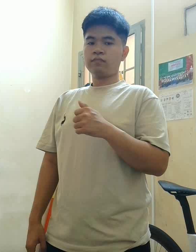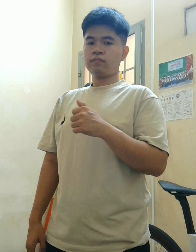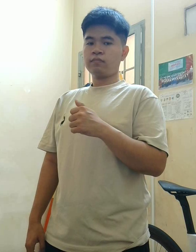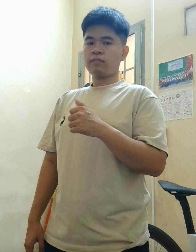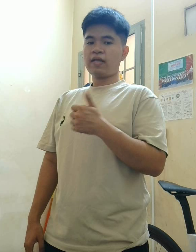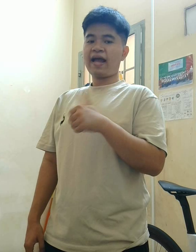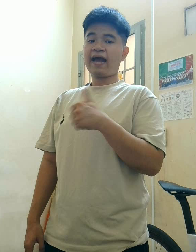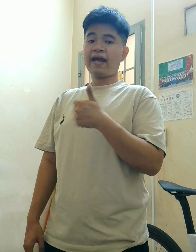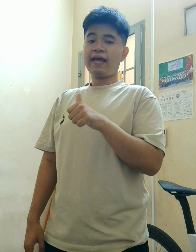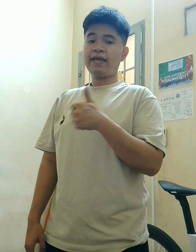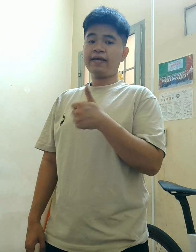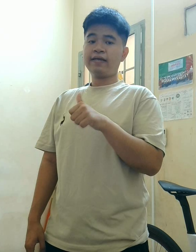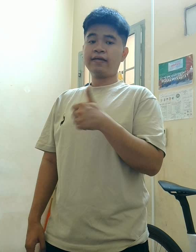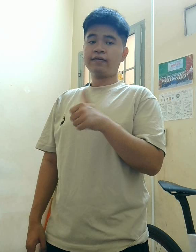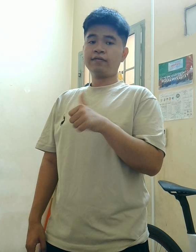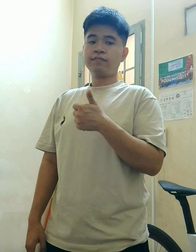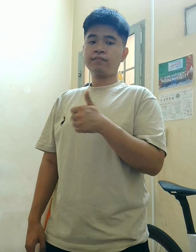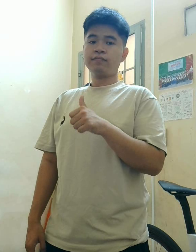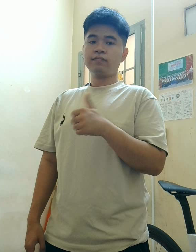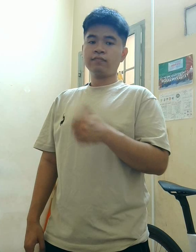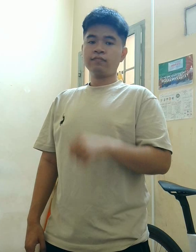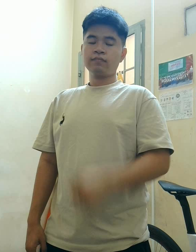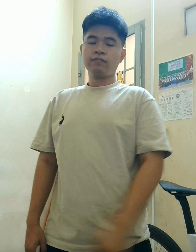ai